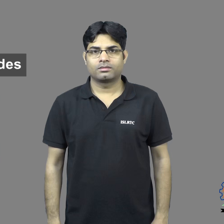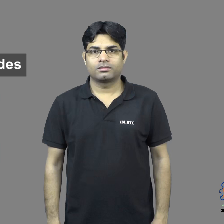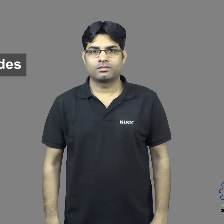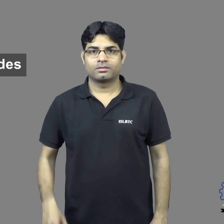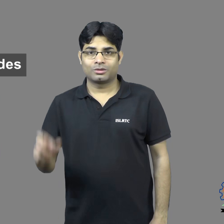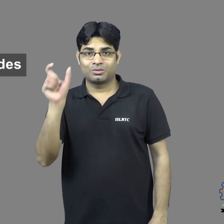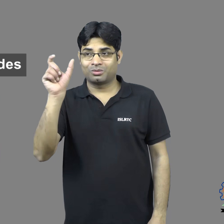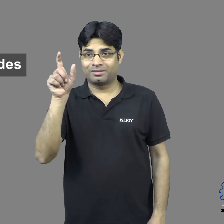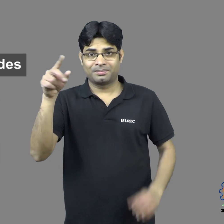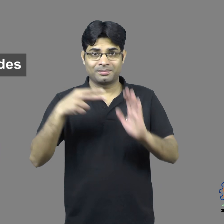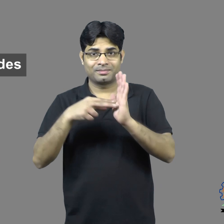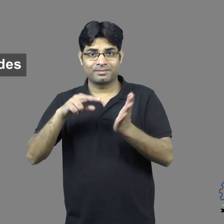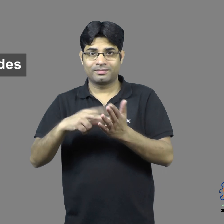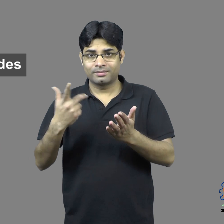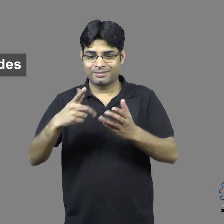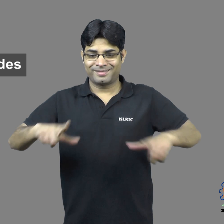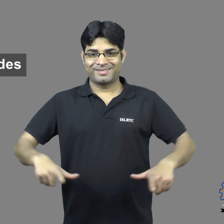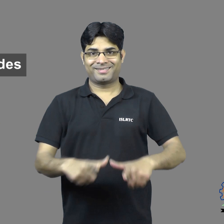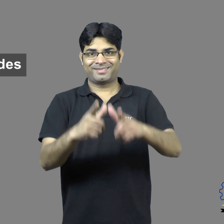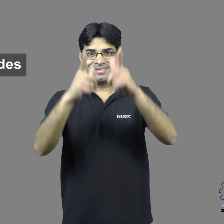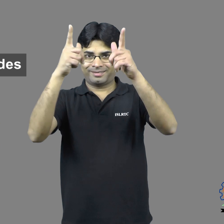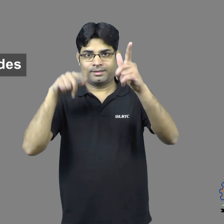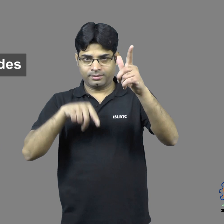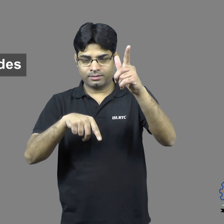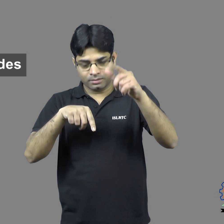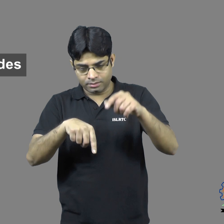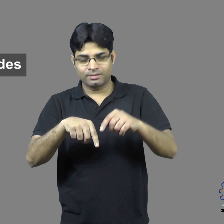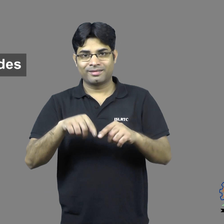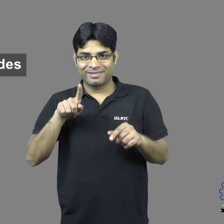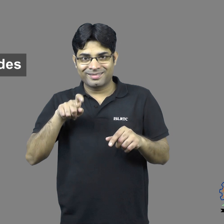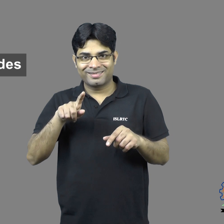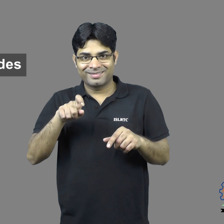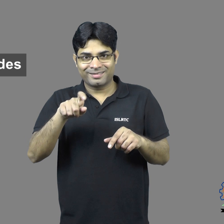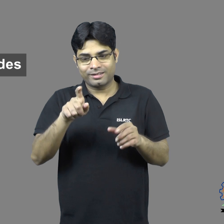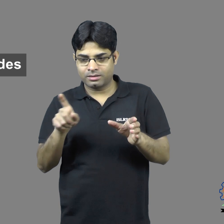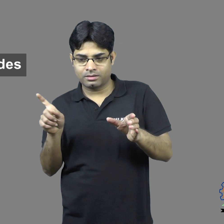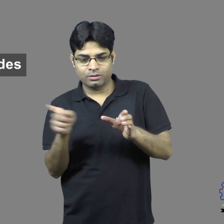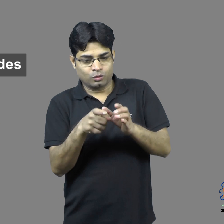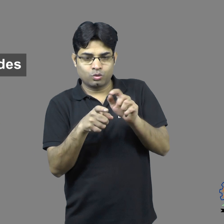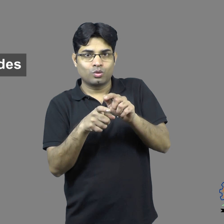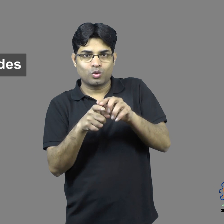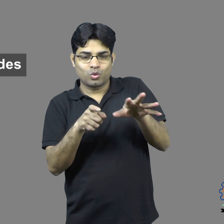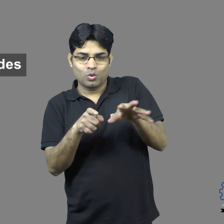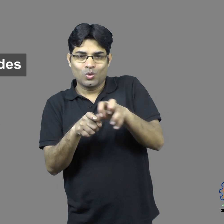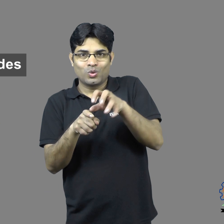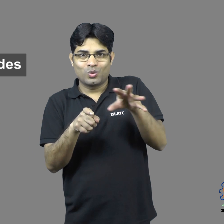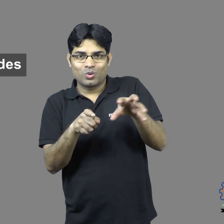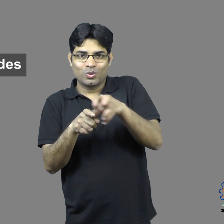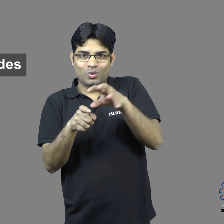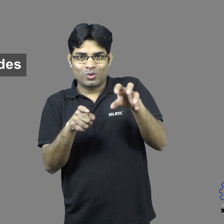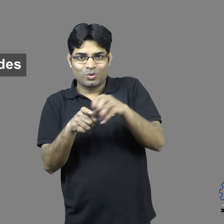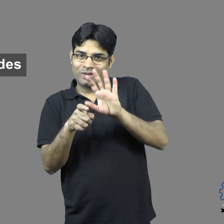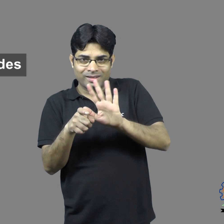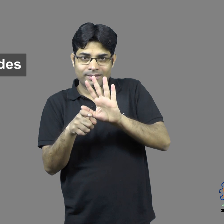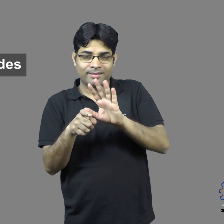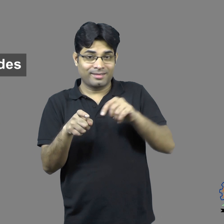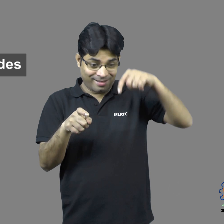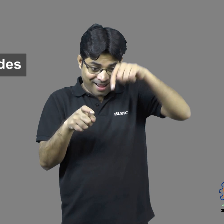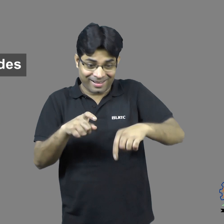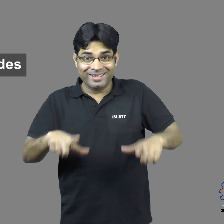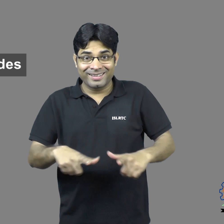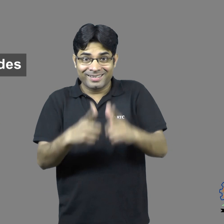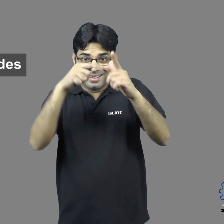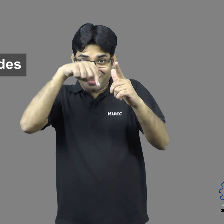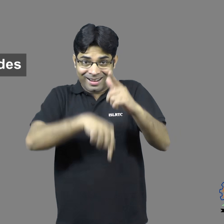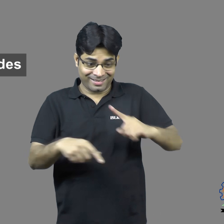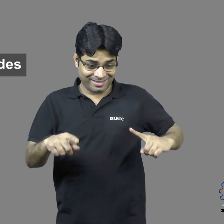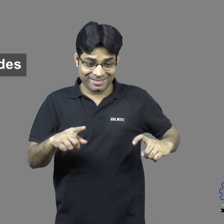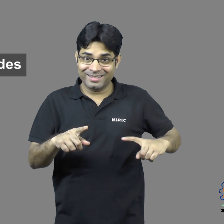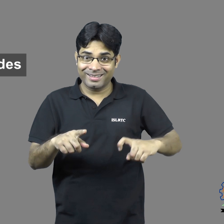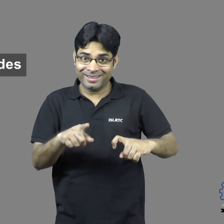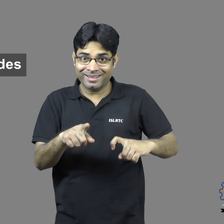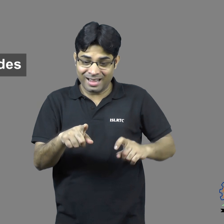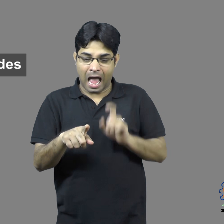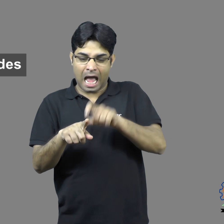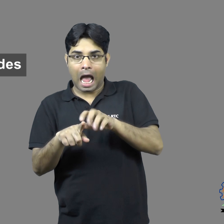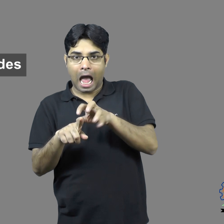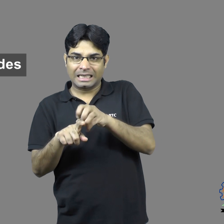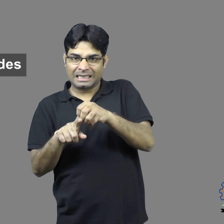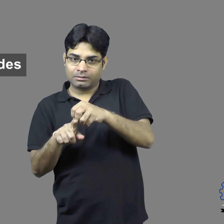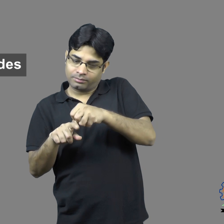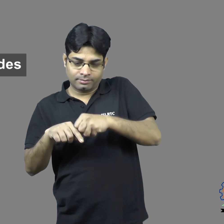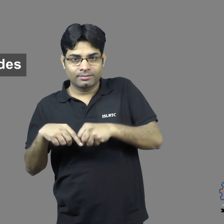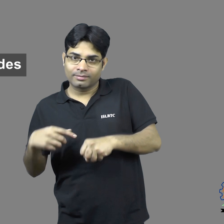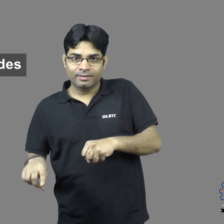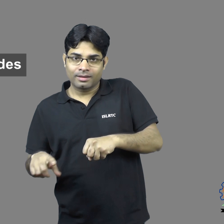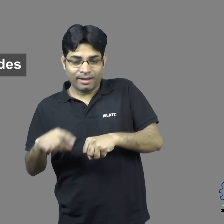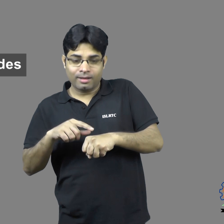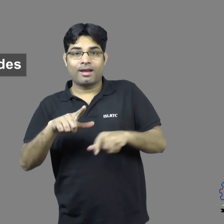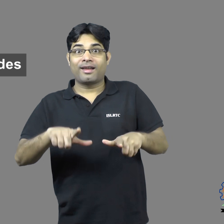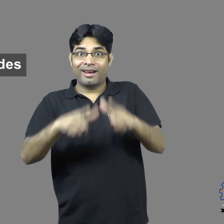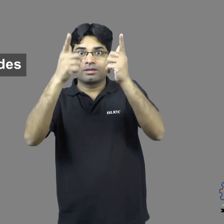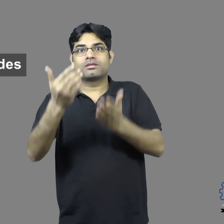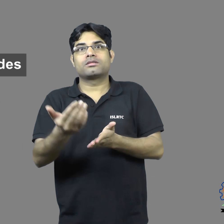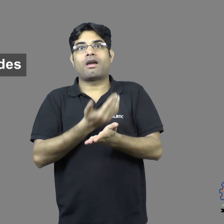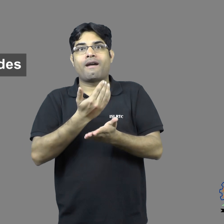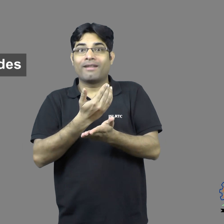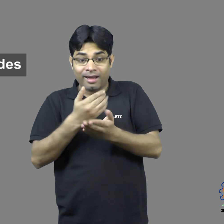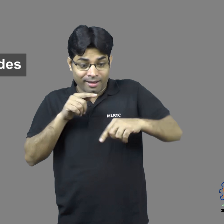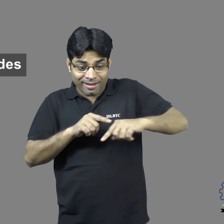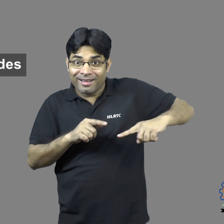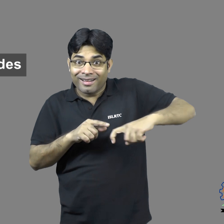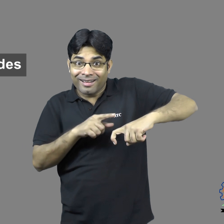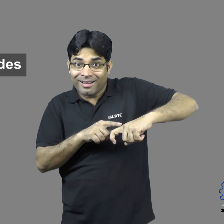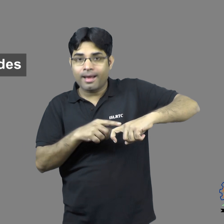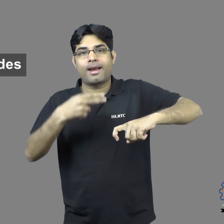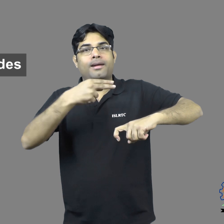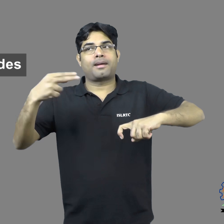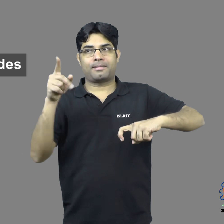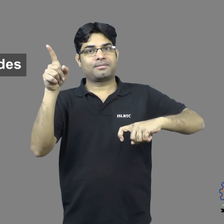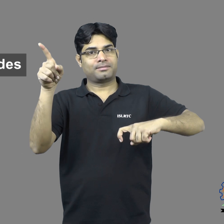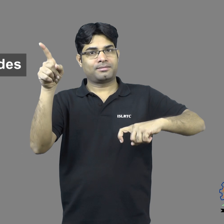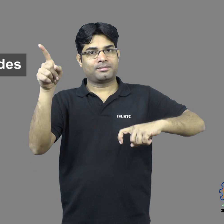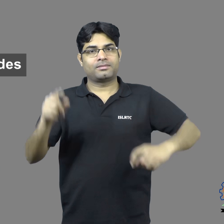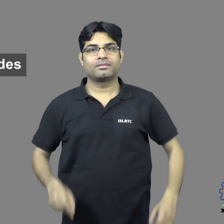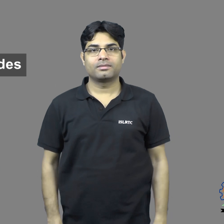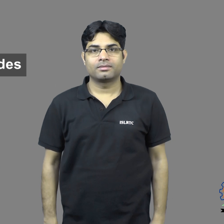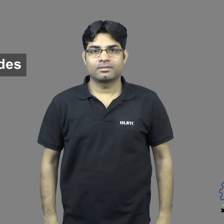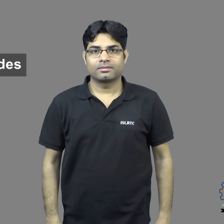Predaceous Nematodes